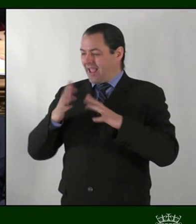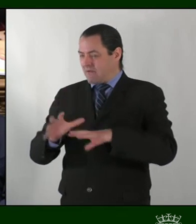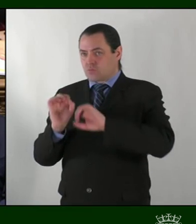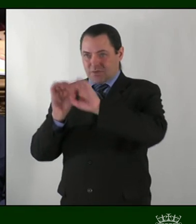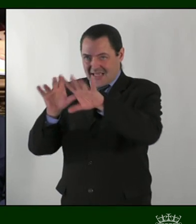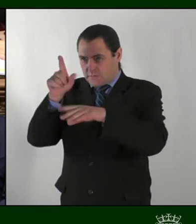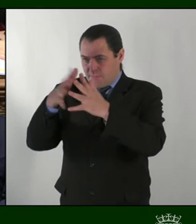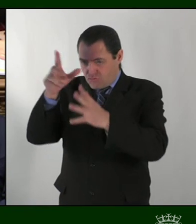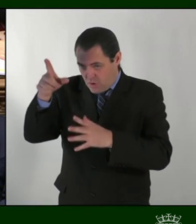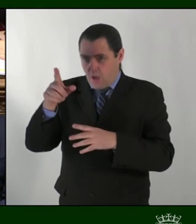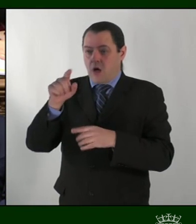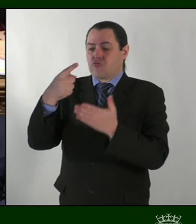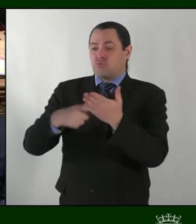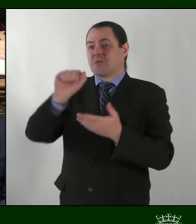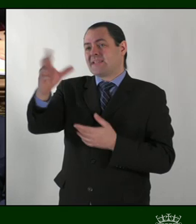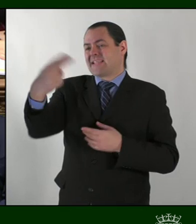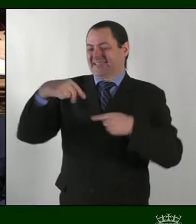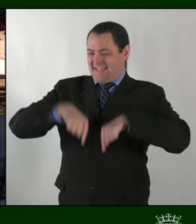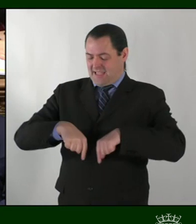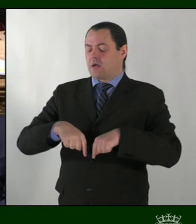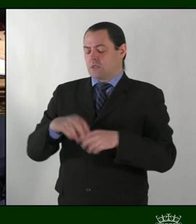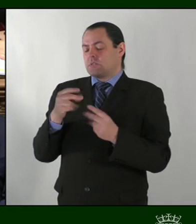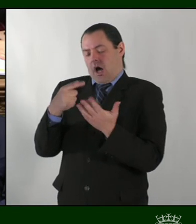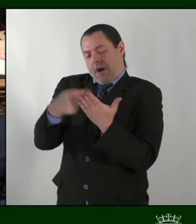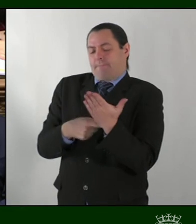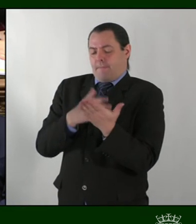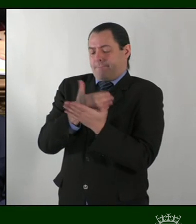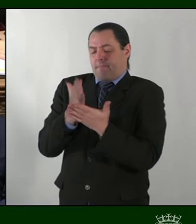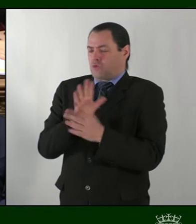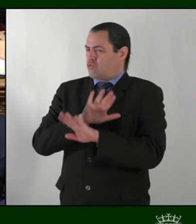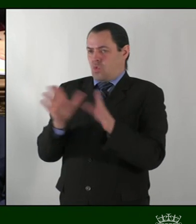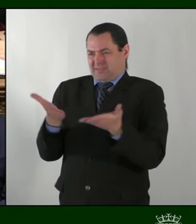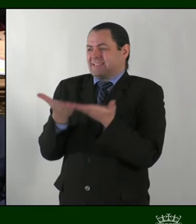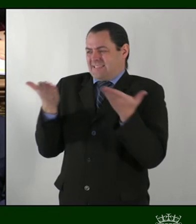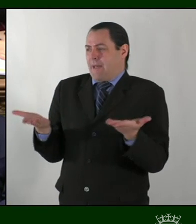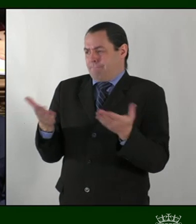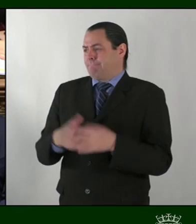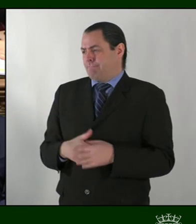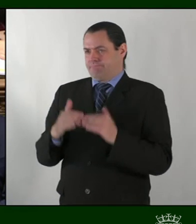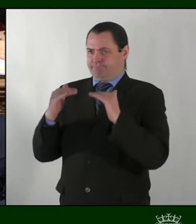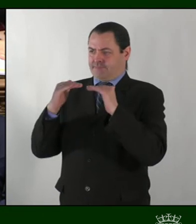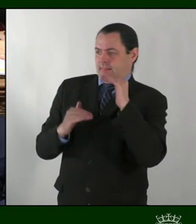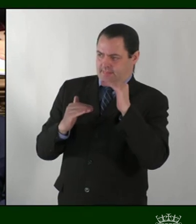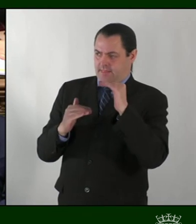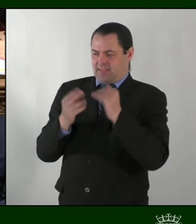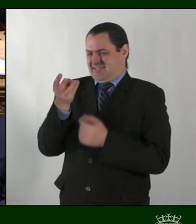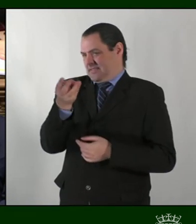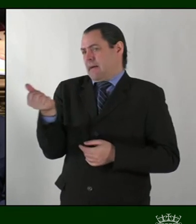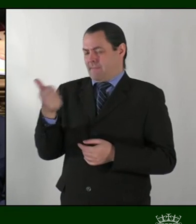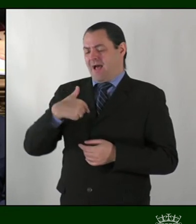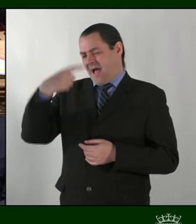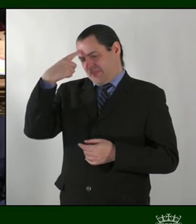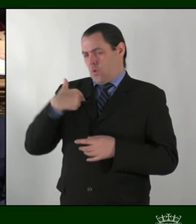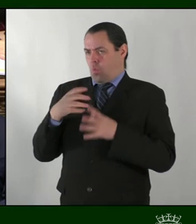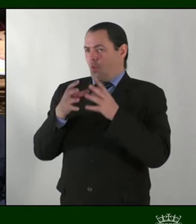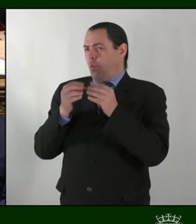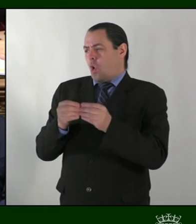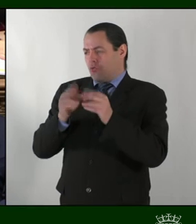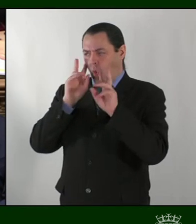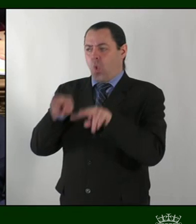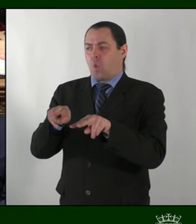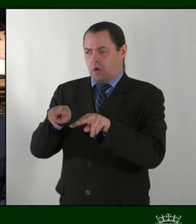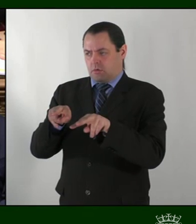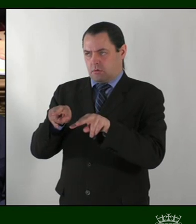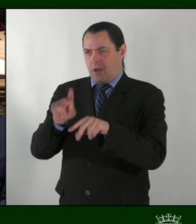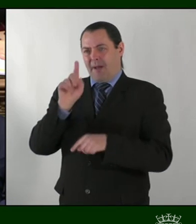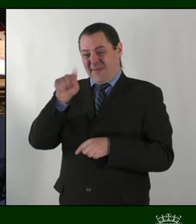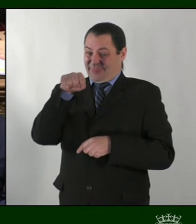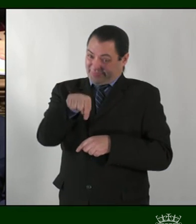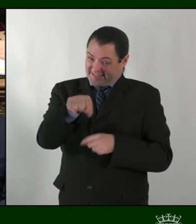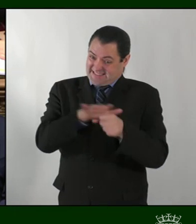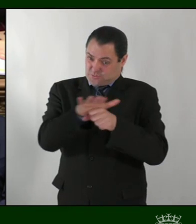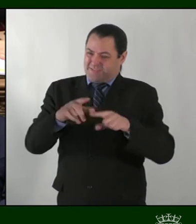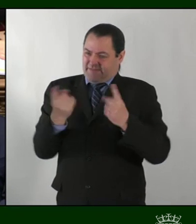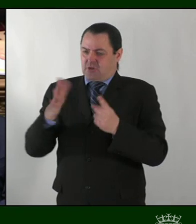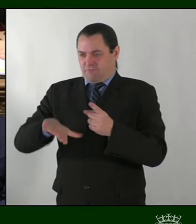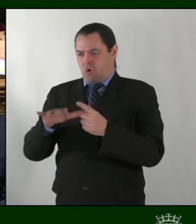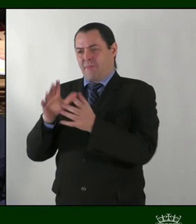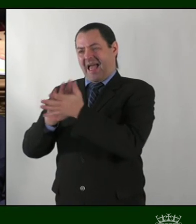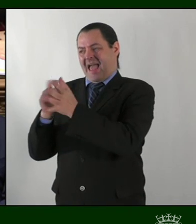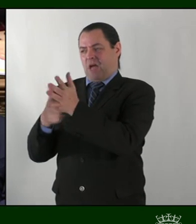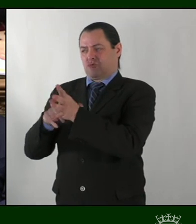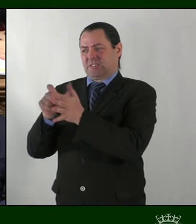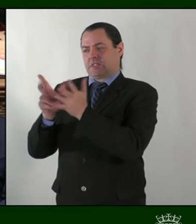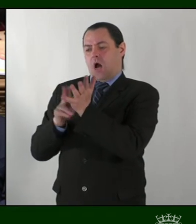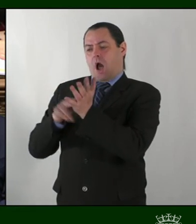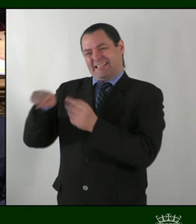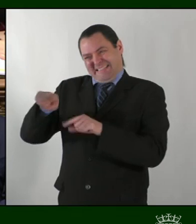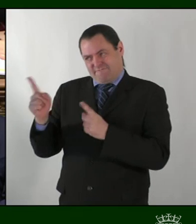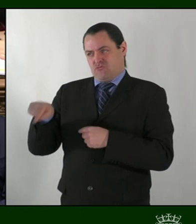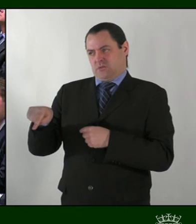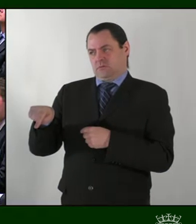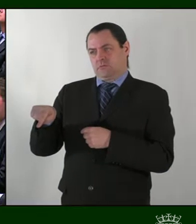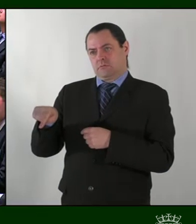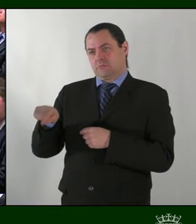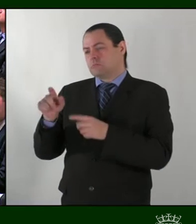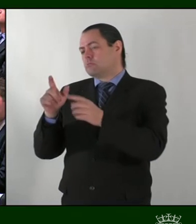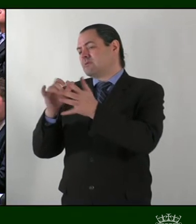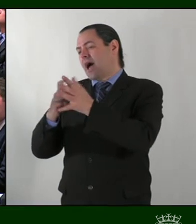I do think that elements of that relationships are unbalanced, and it is certainly worth looking at, but that is totally different from the case of Harry Dunn and Anne Sacoolas.